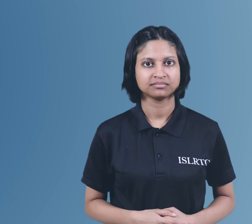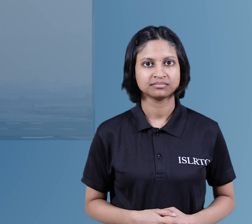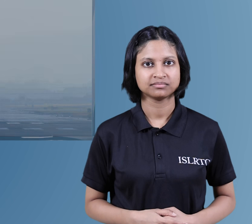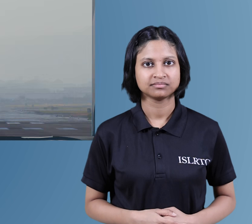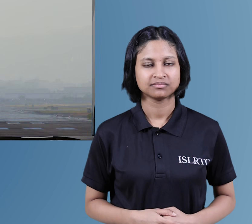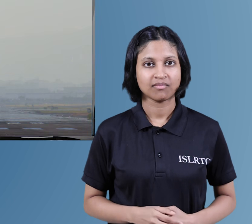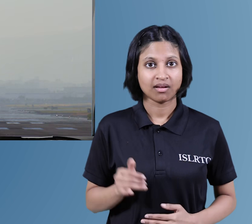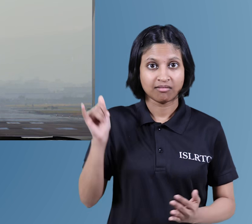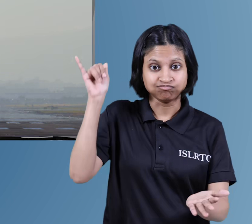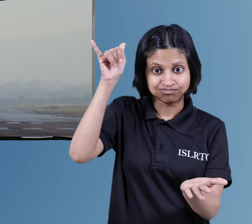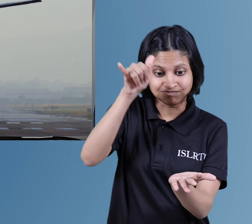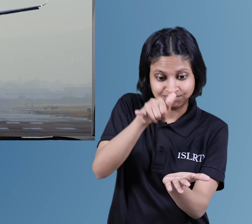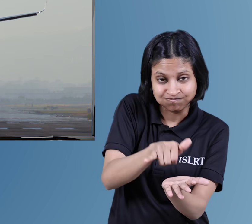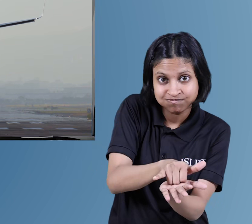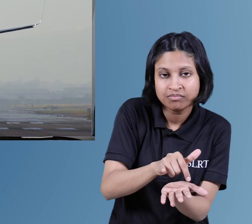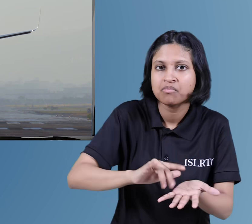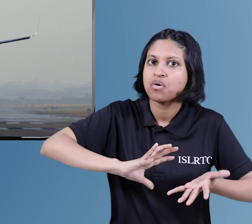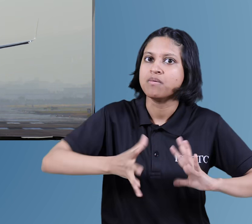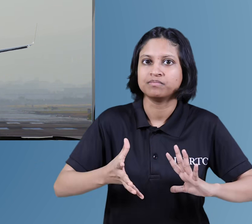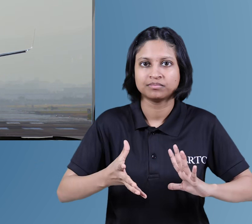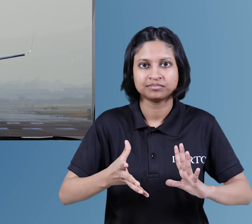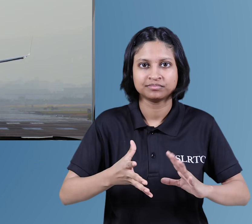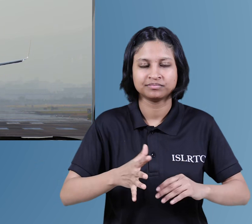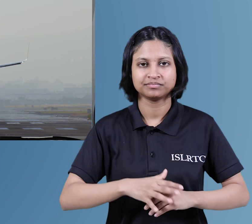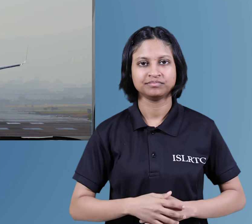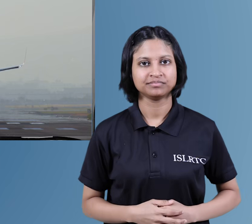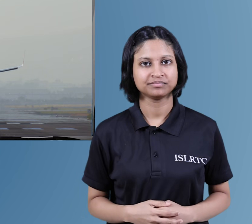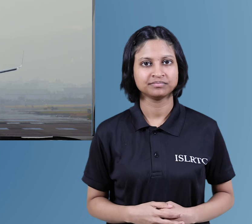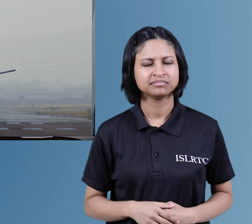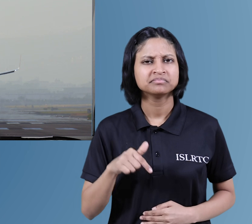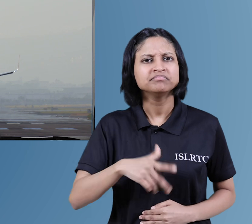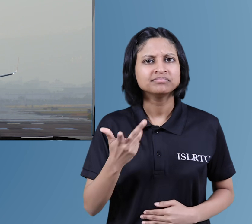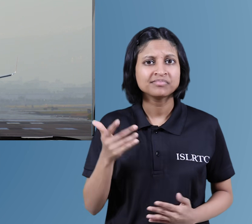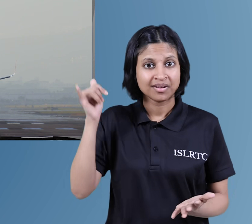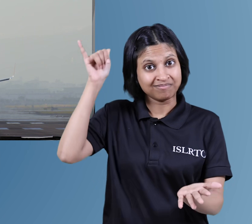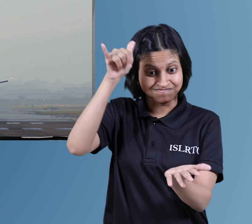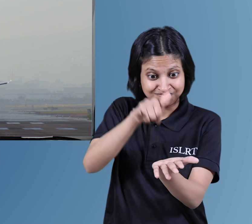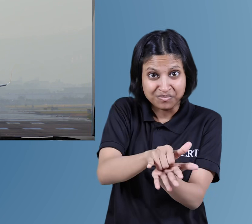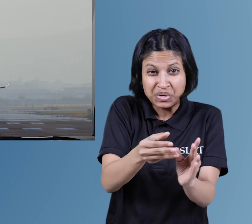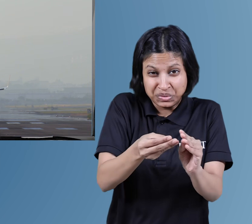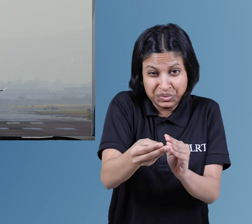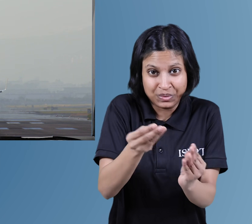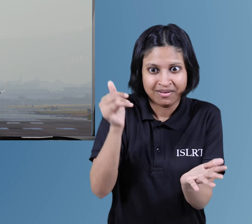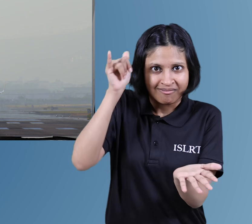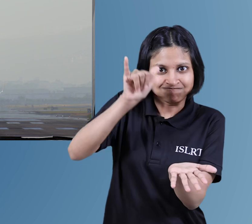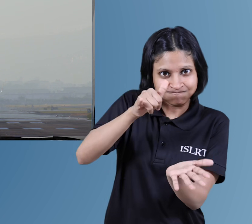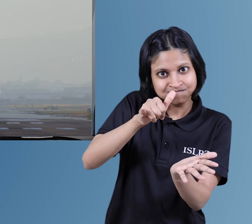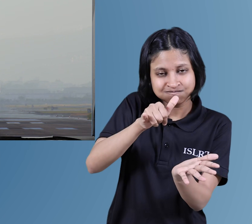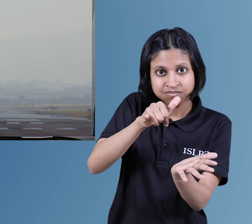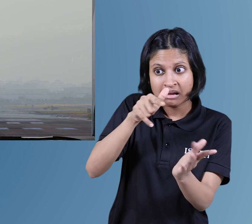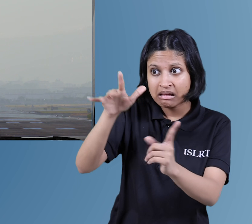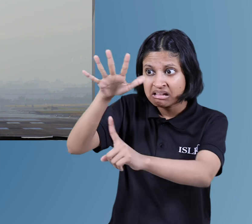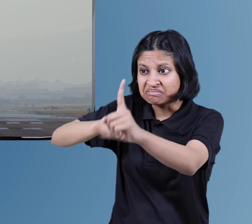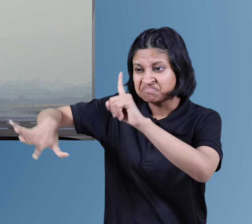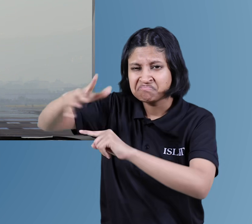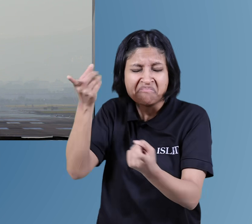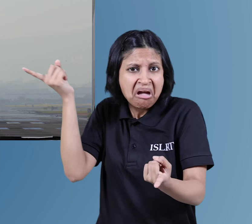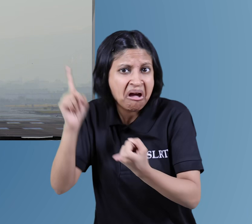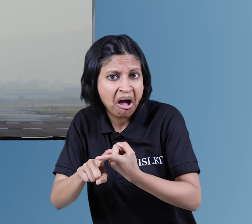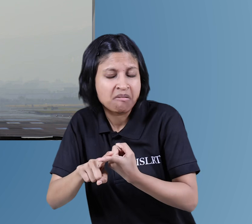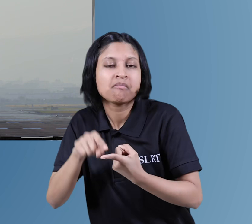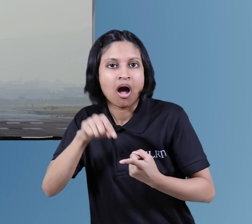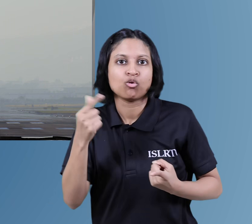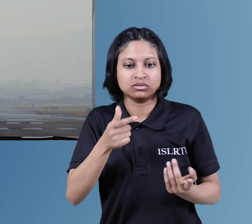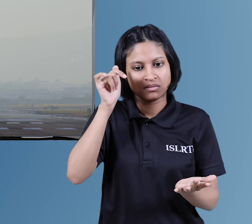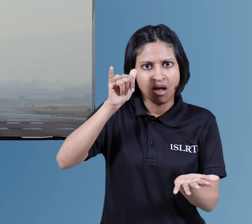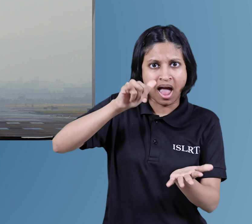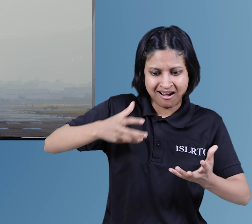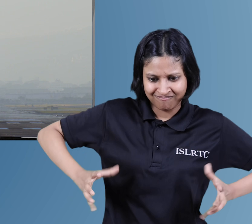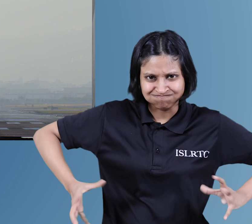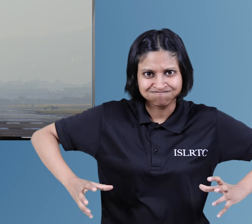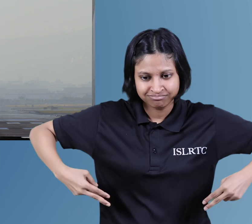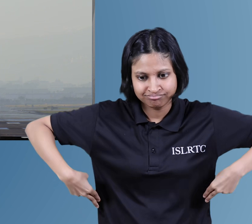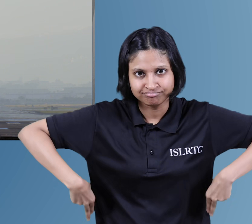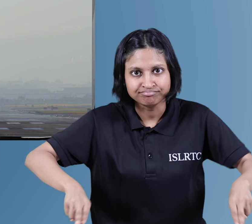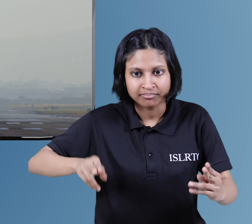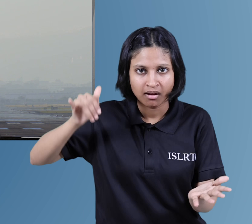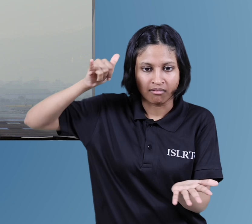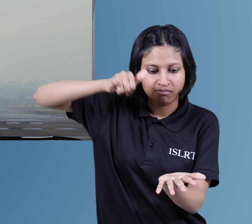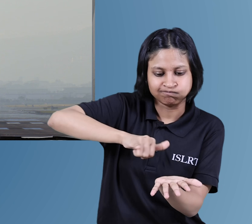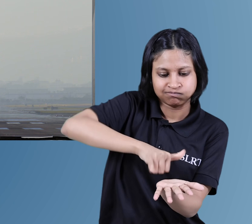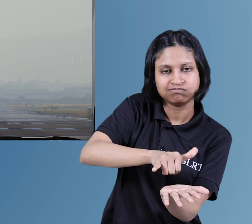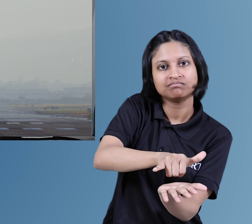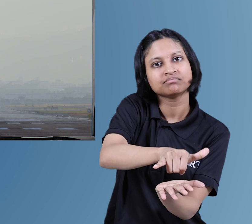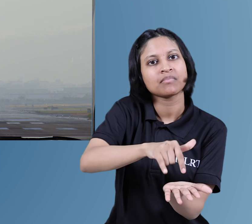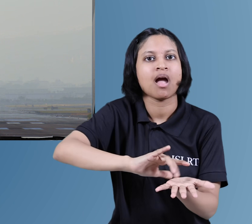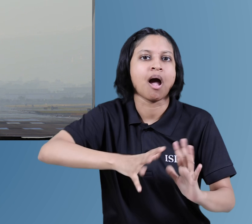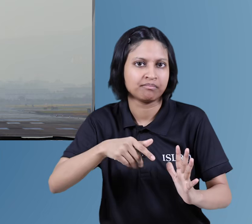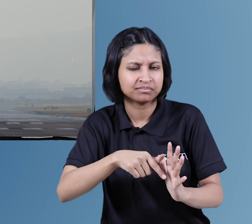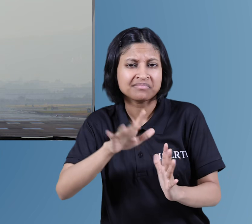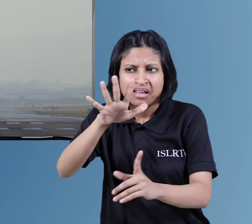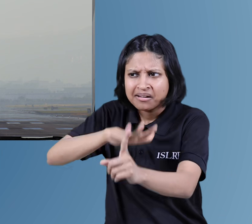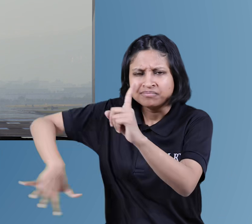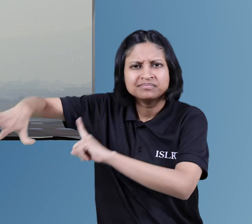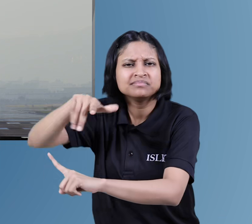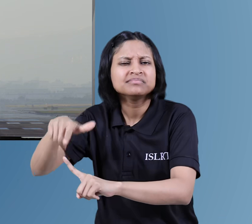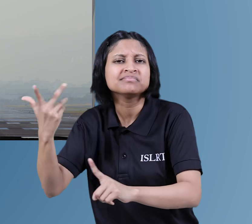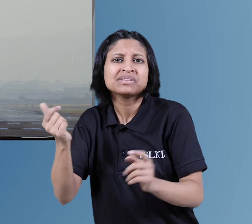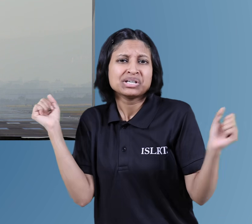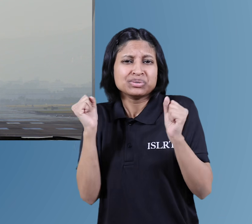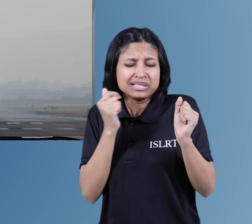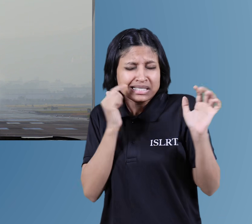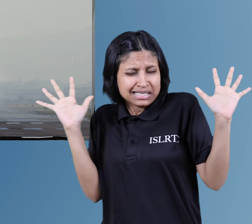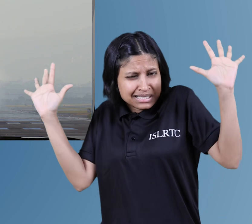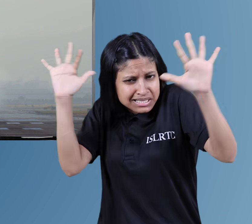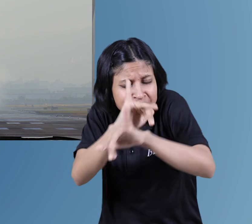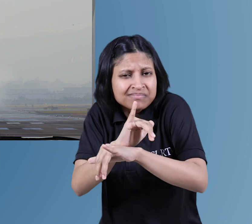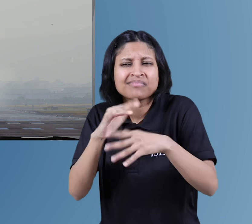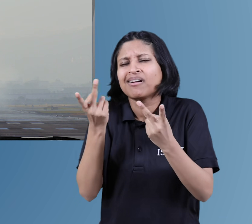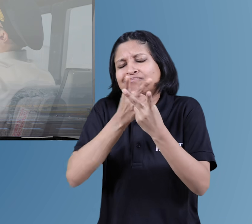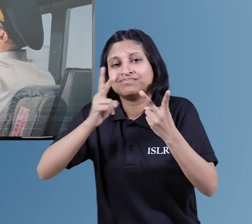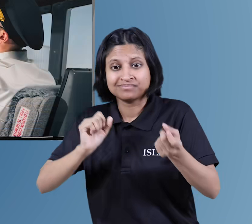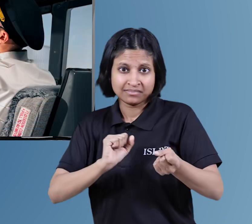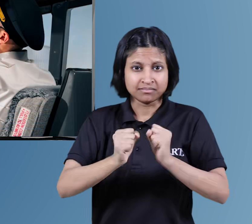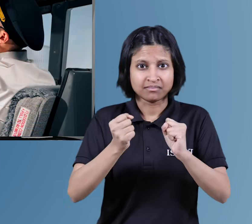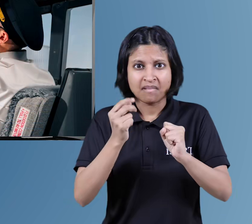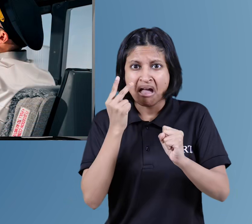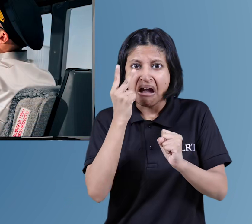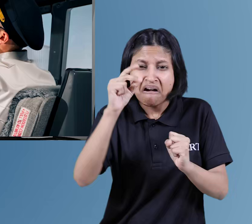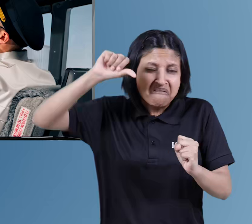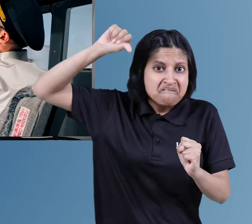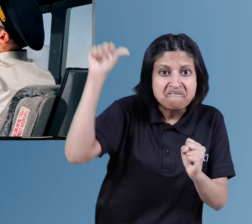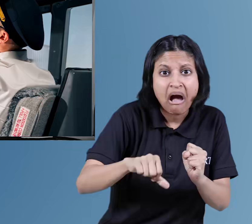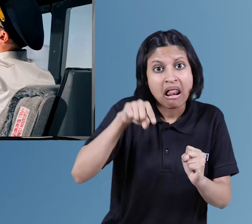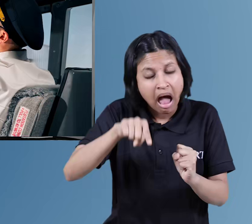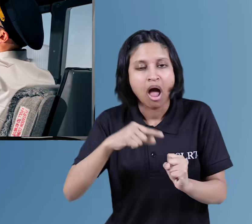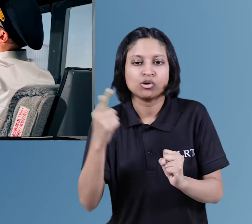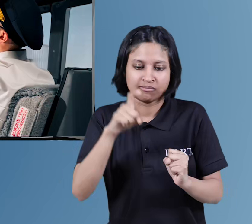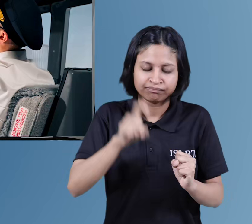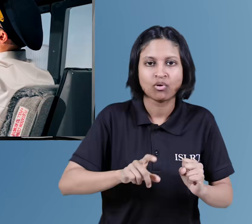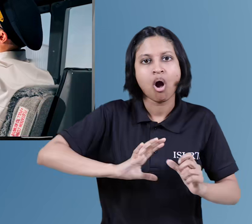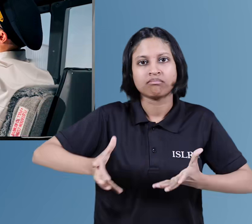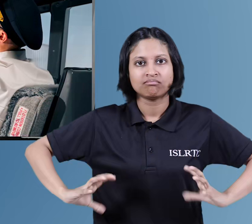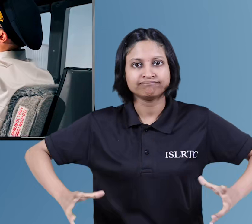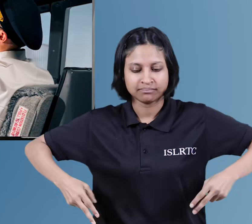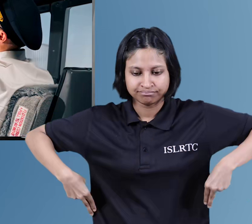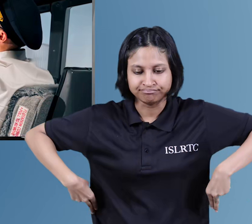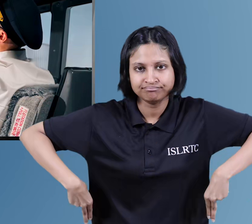Autoland A system that enables an aircraft to land automatically under certain conditions. For example, when the visibility is low, the pilot uses the autoland option.